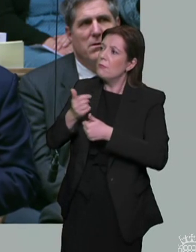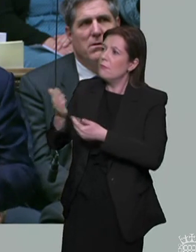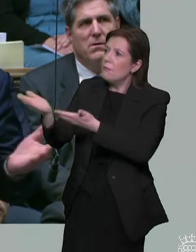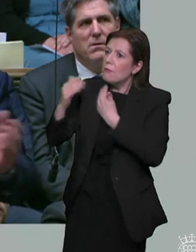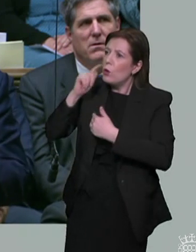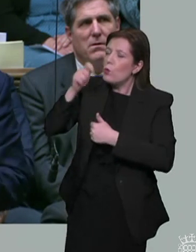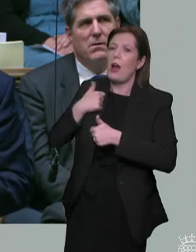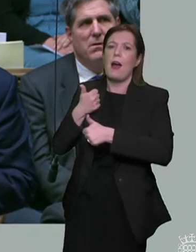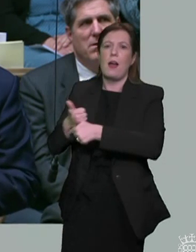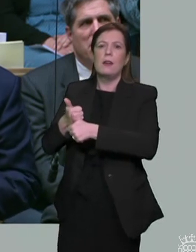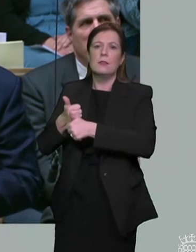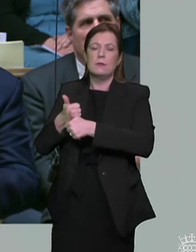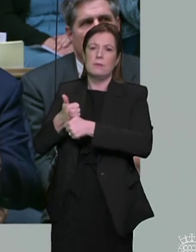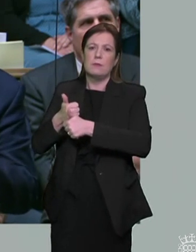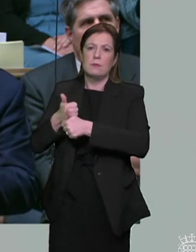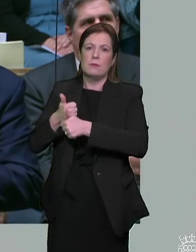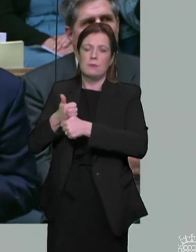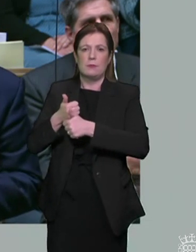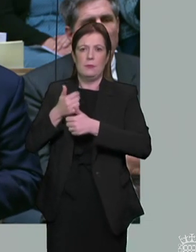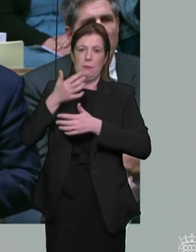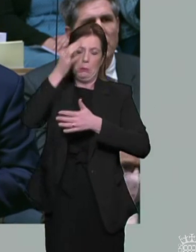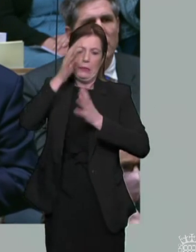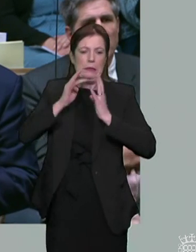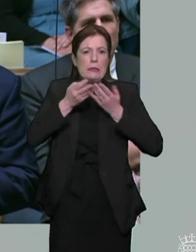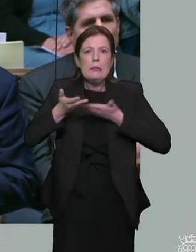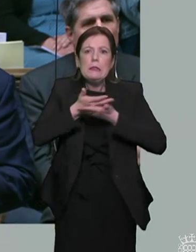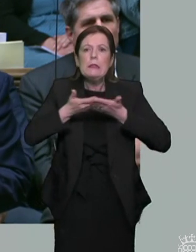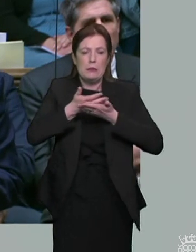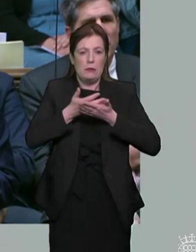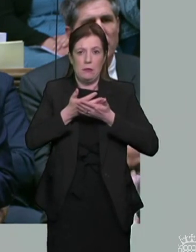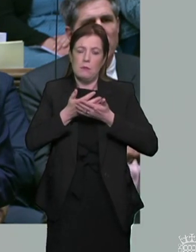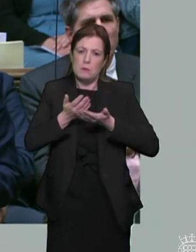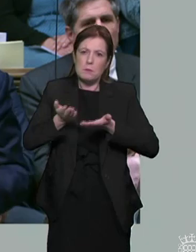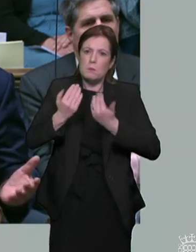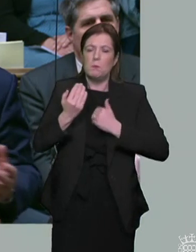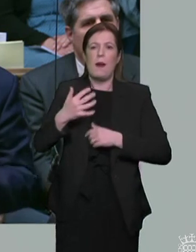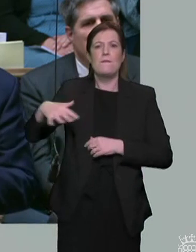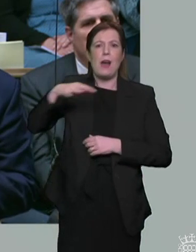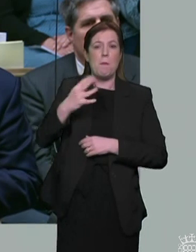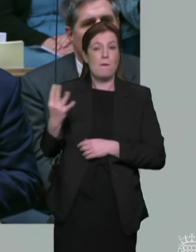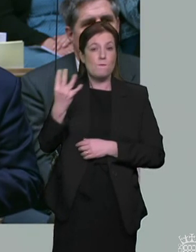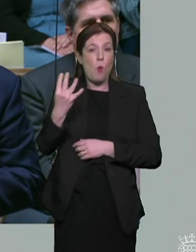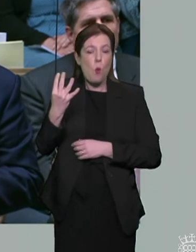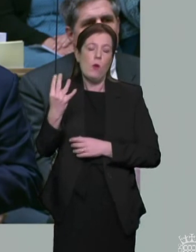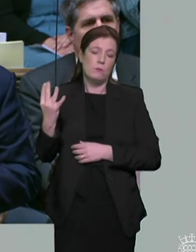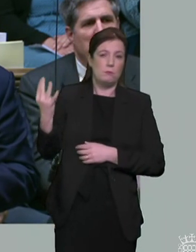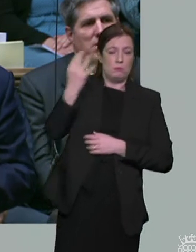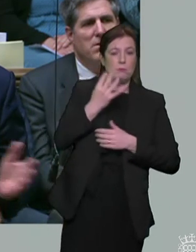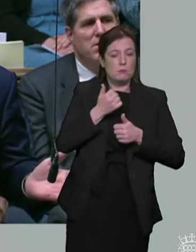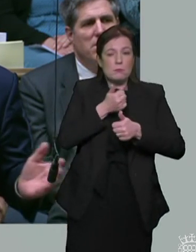The Baldock and District action committee is about to welcome four families to our community.